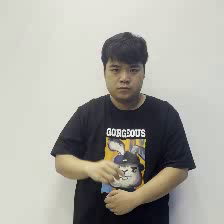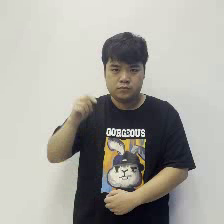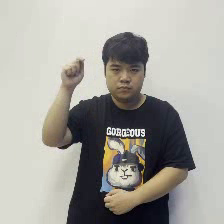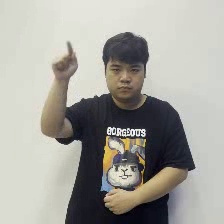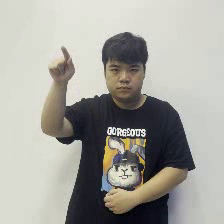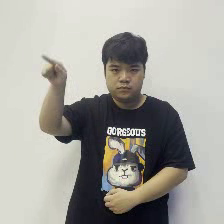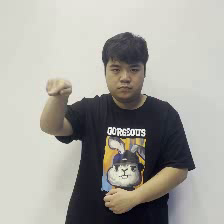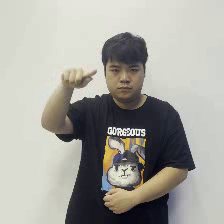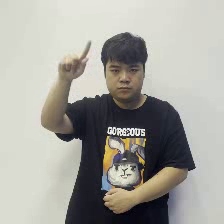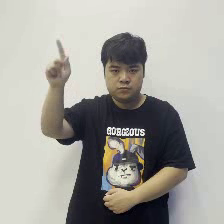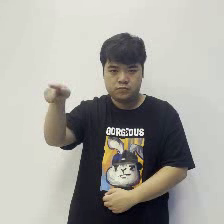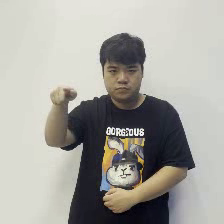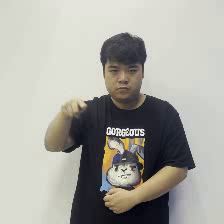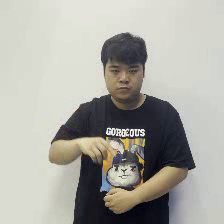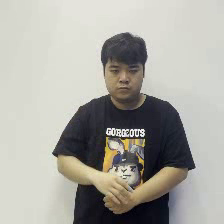Họ